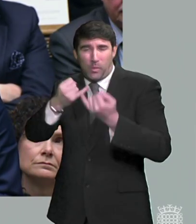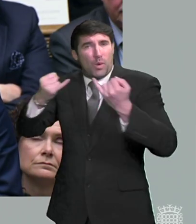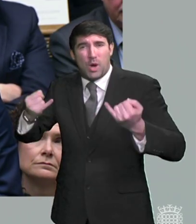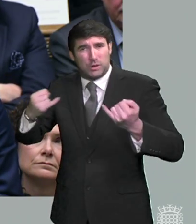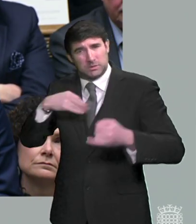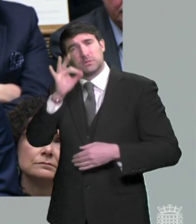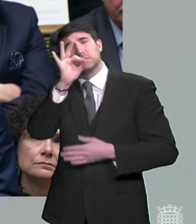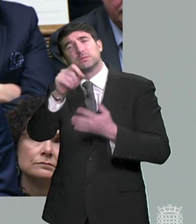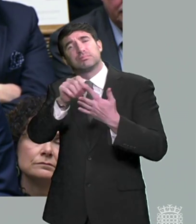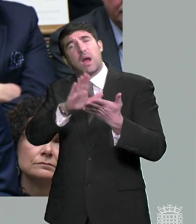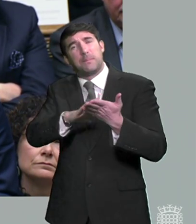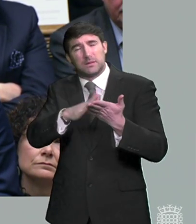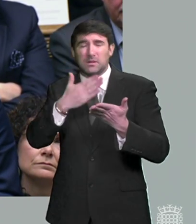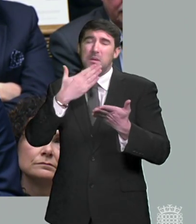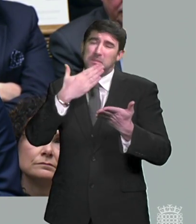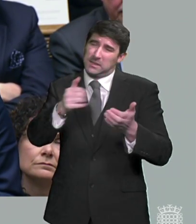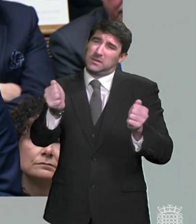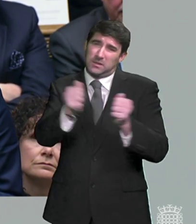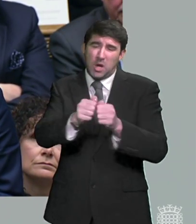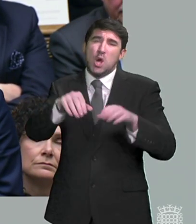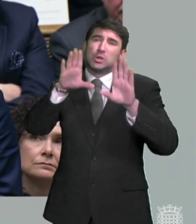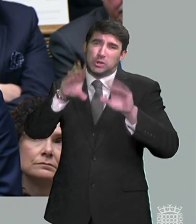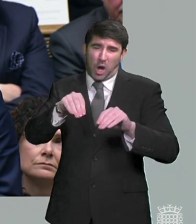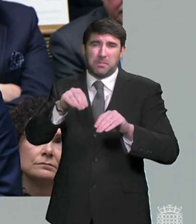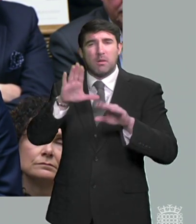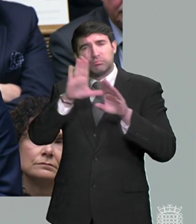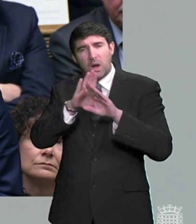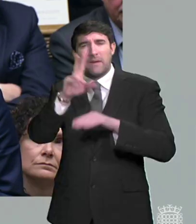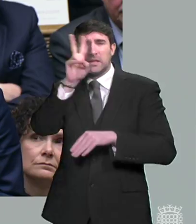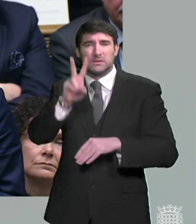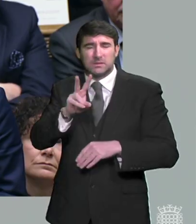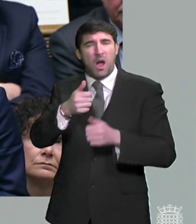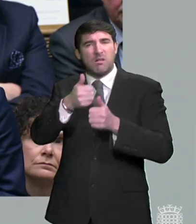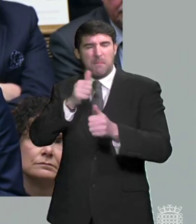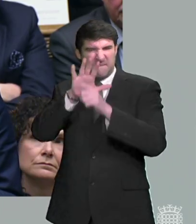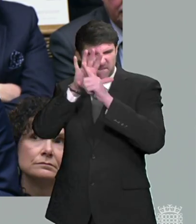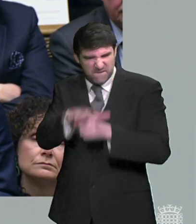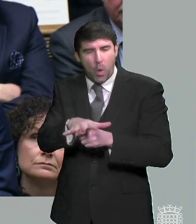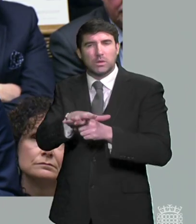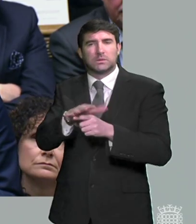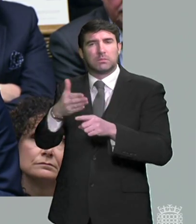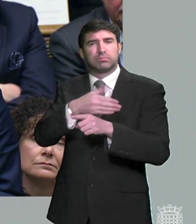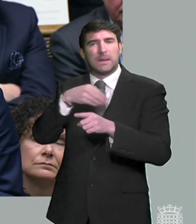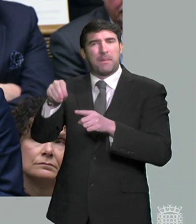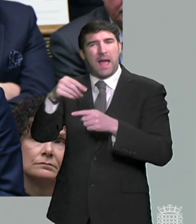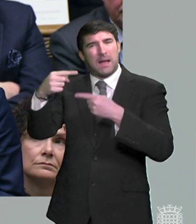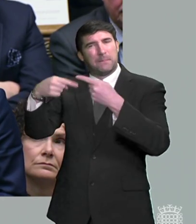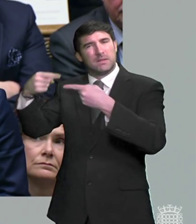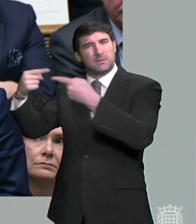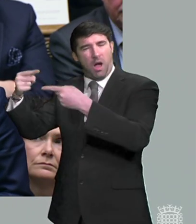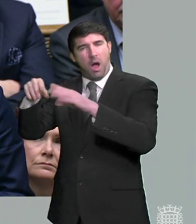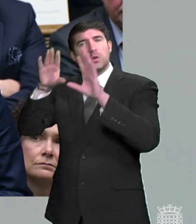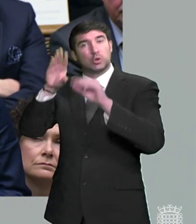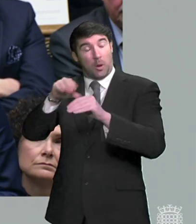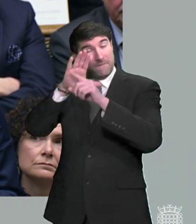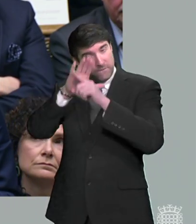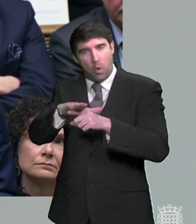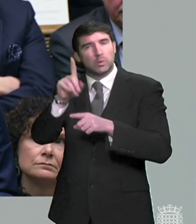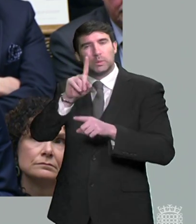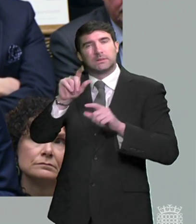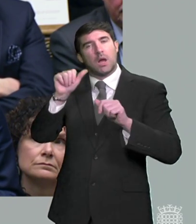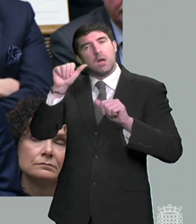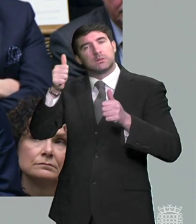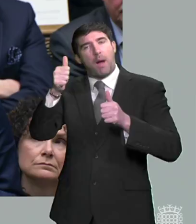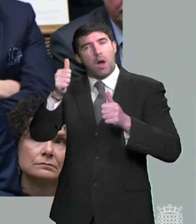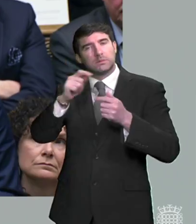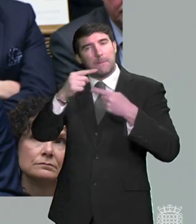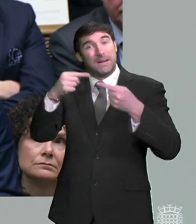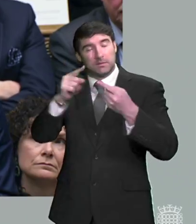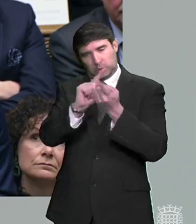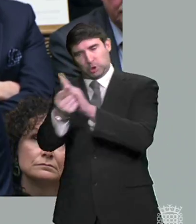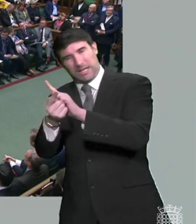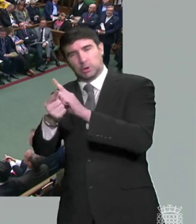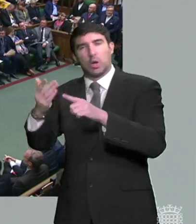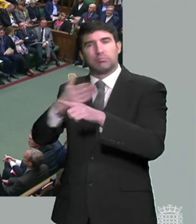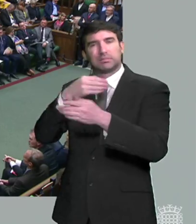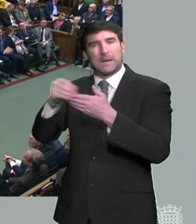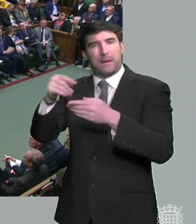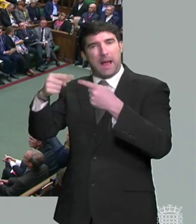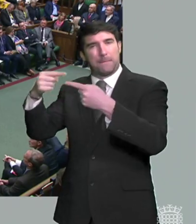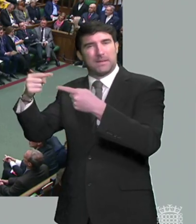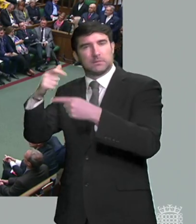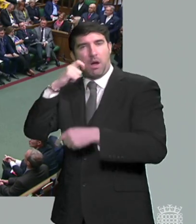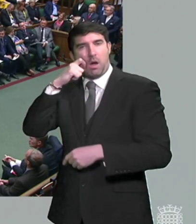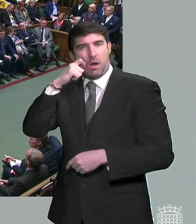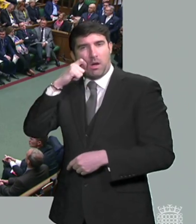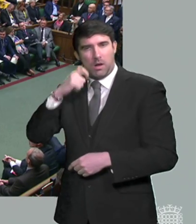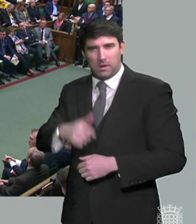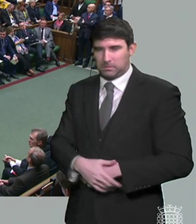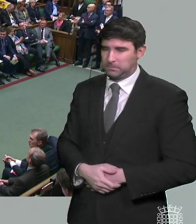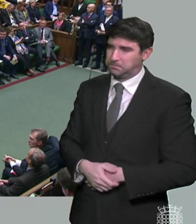Will the Prime Minister back our call to ban energy companies from forcibly installing prepayment meters and stop them switching smart meters over to prepayment meters remotely?